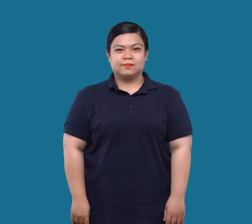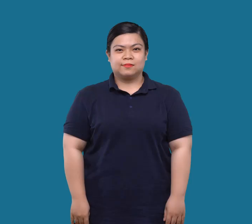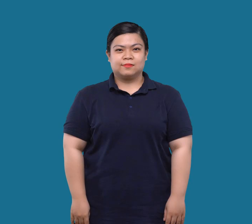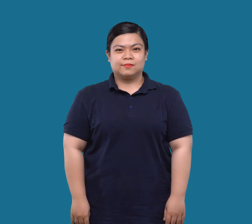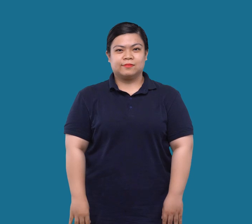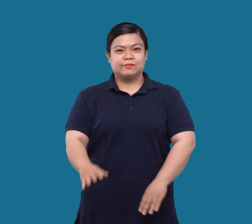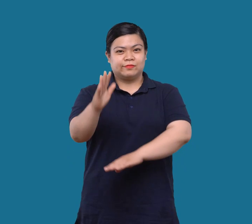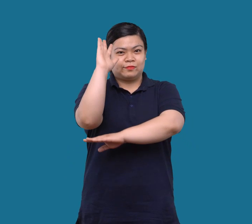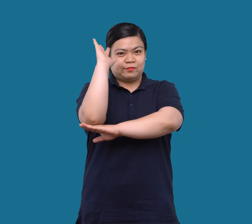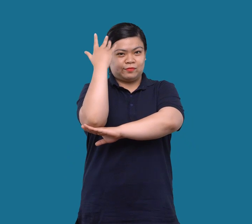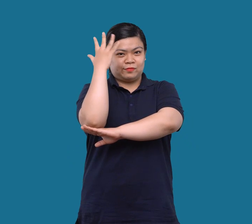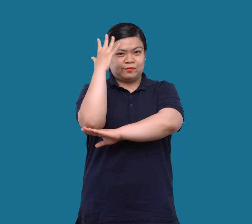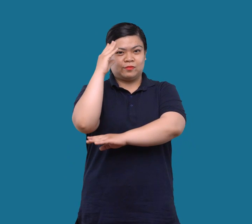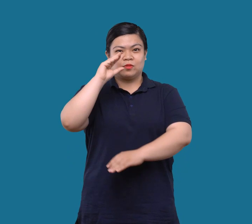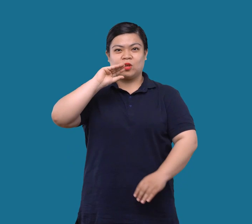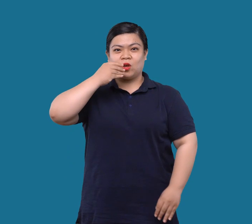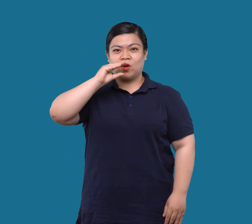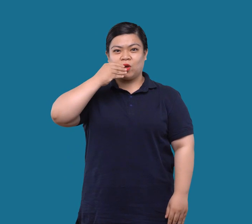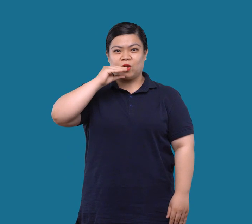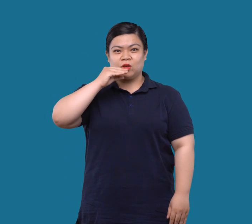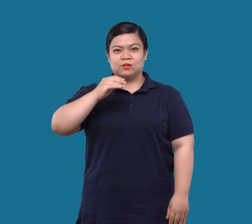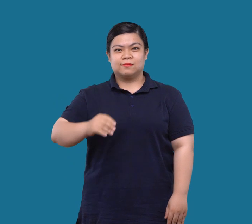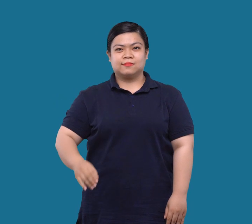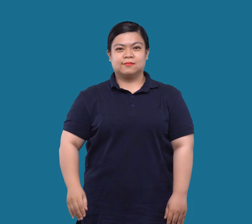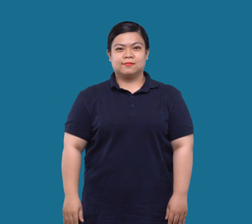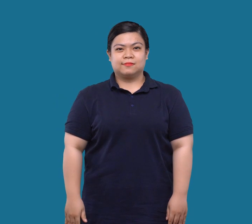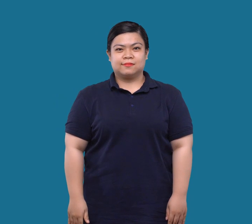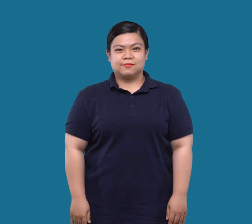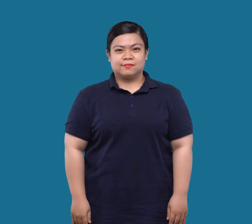cây ngô